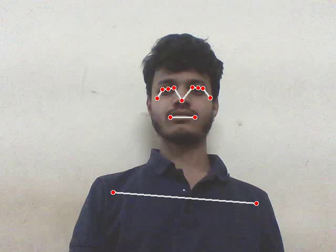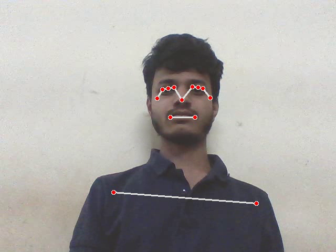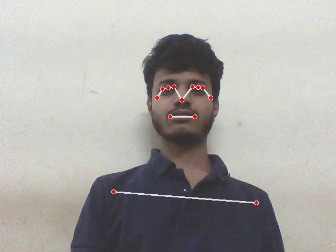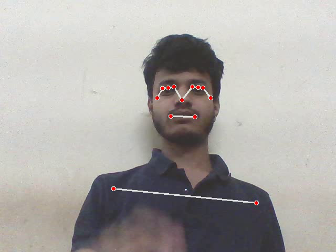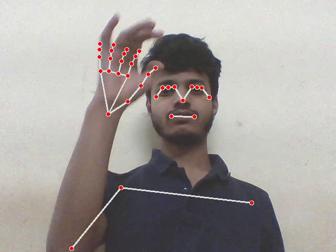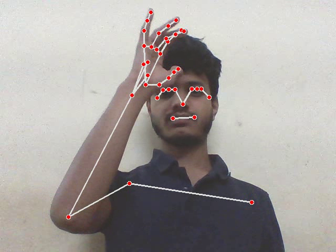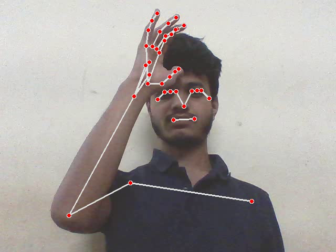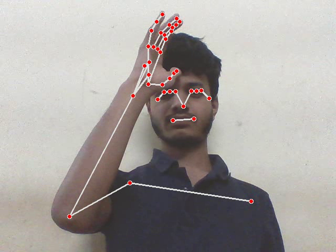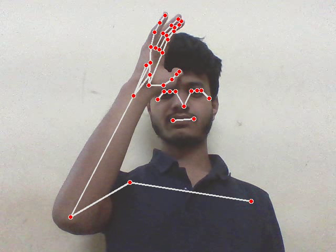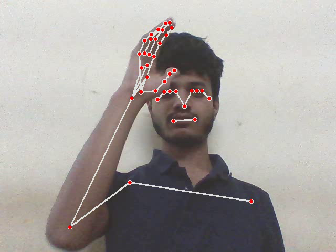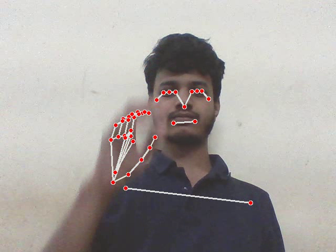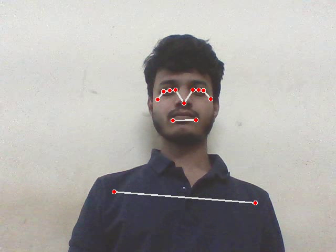father